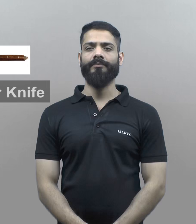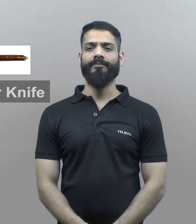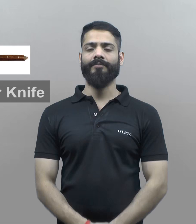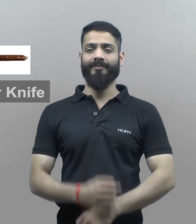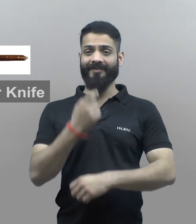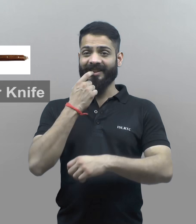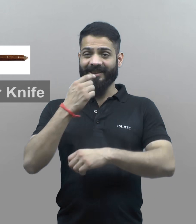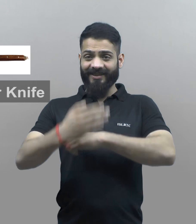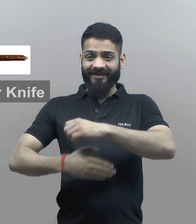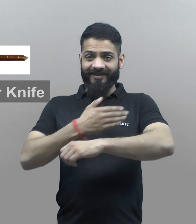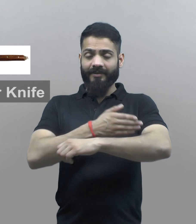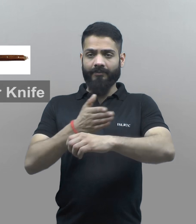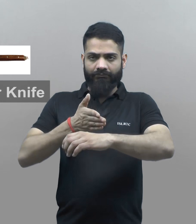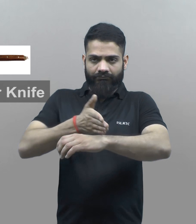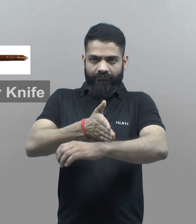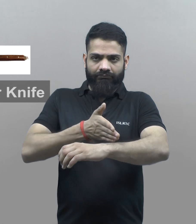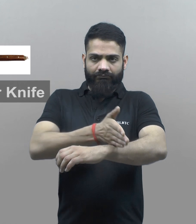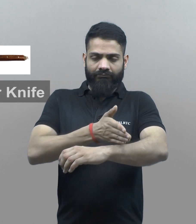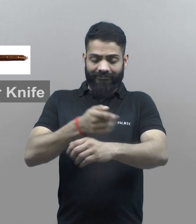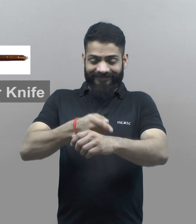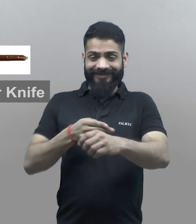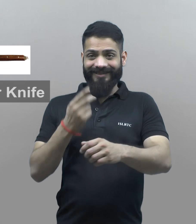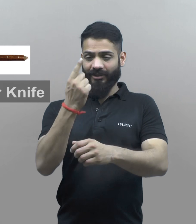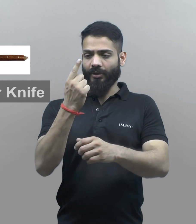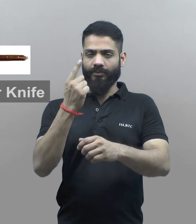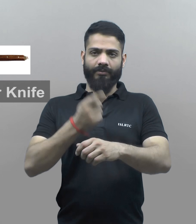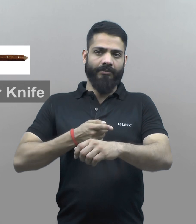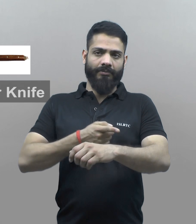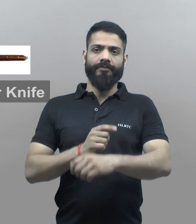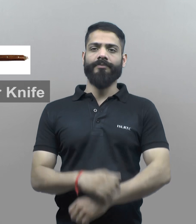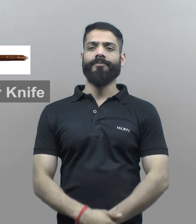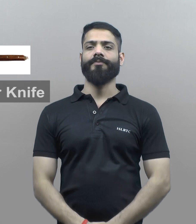Plaster Knife